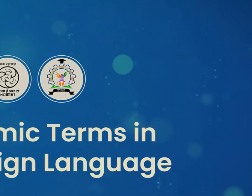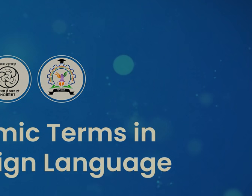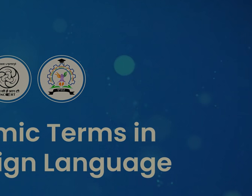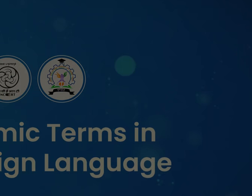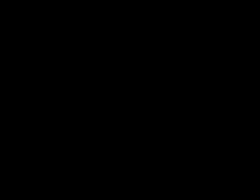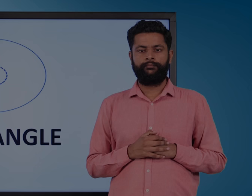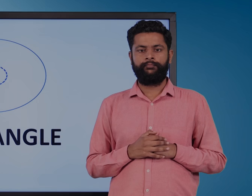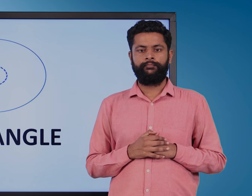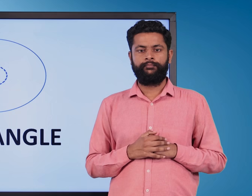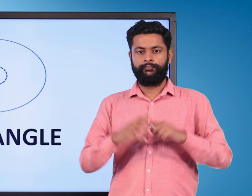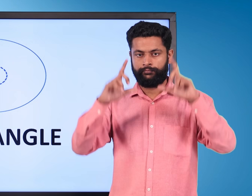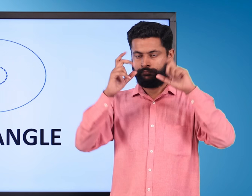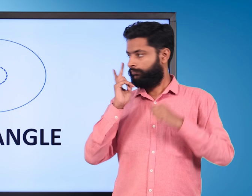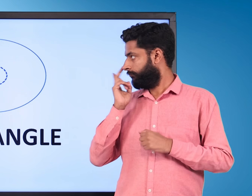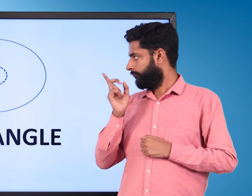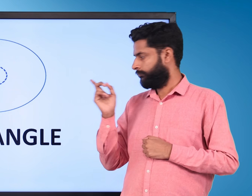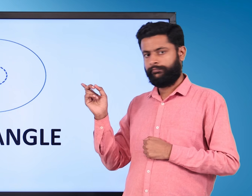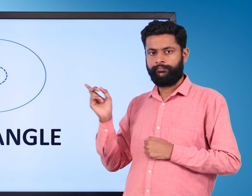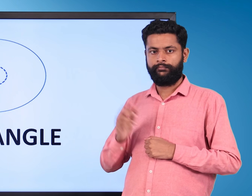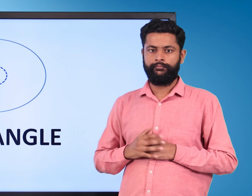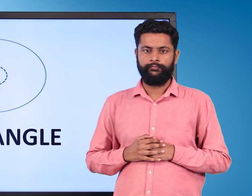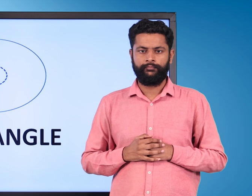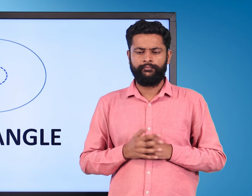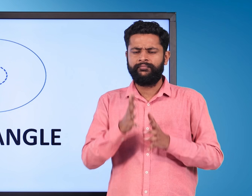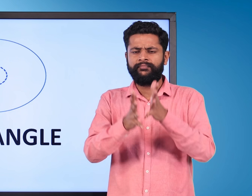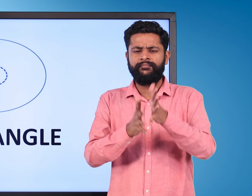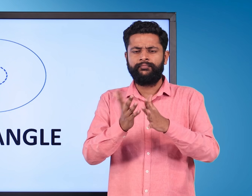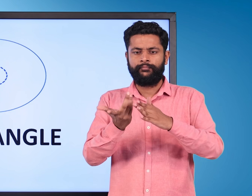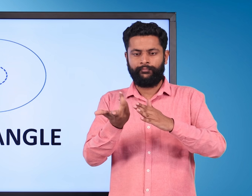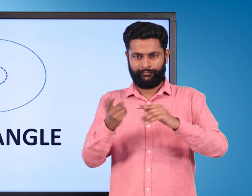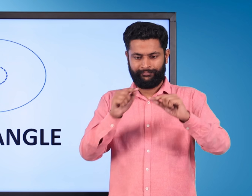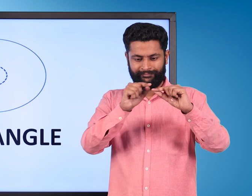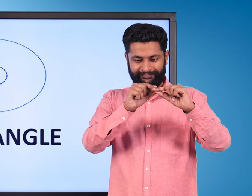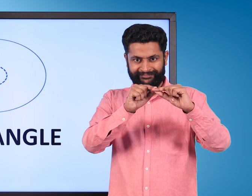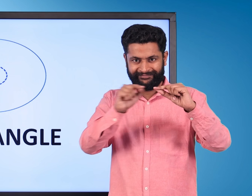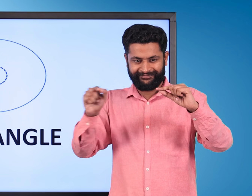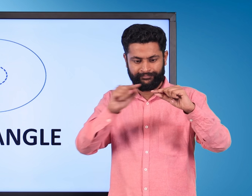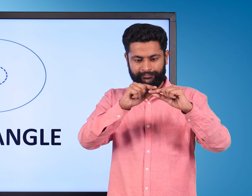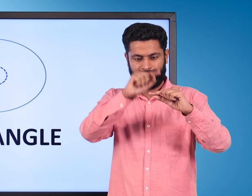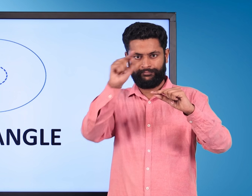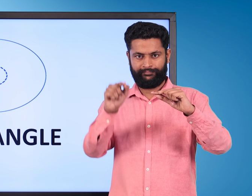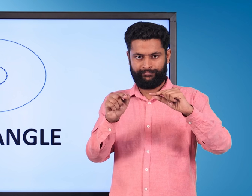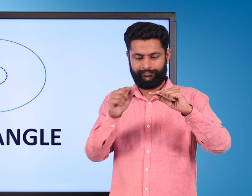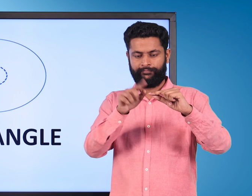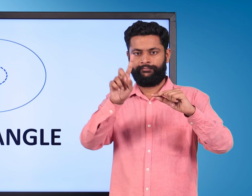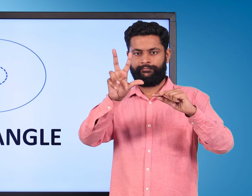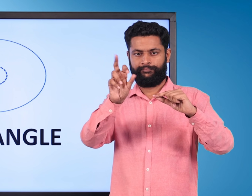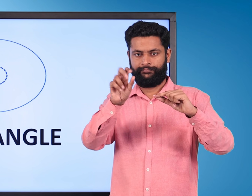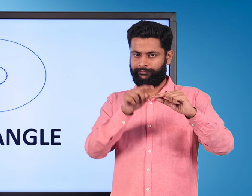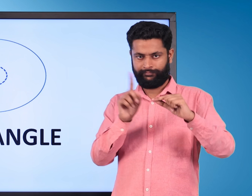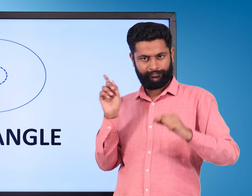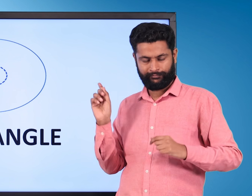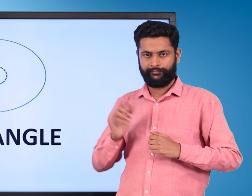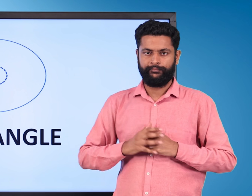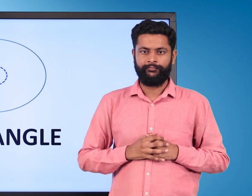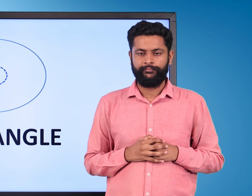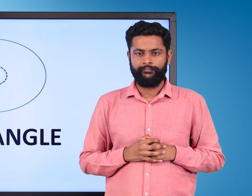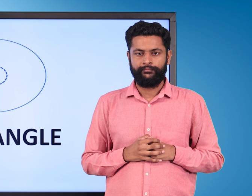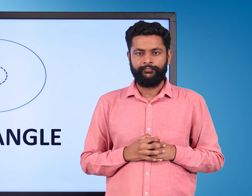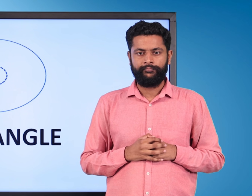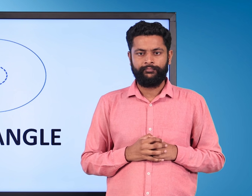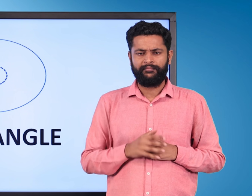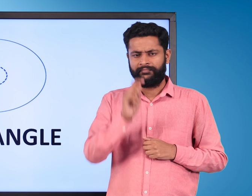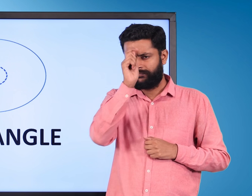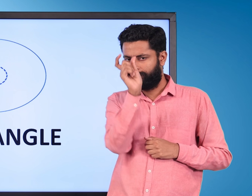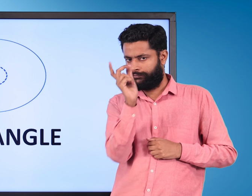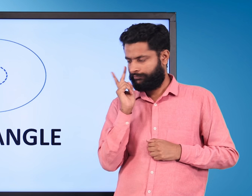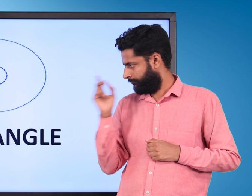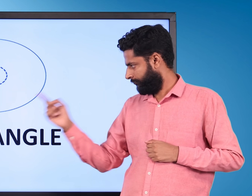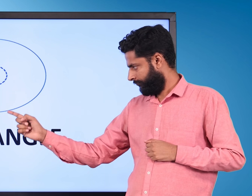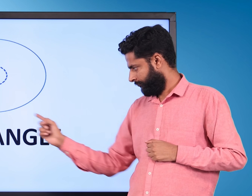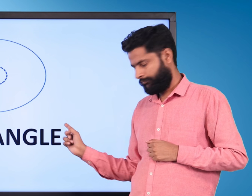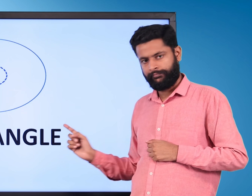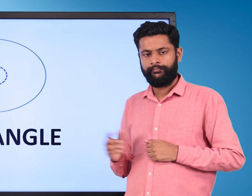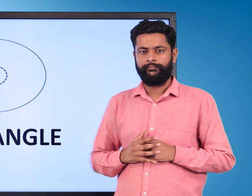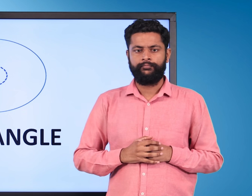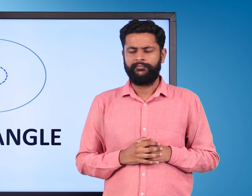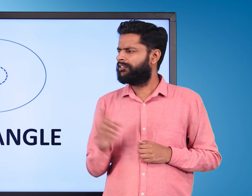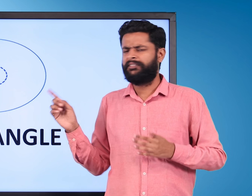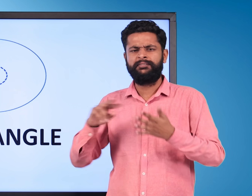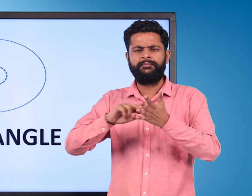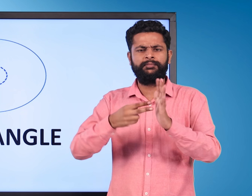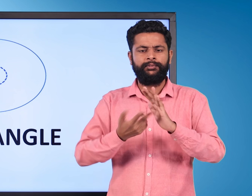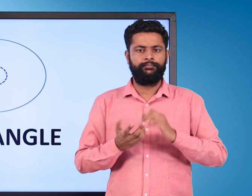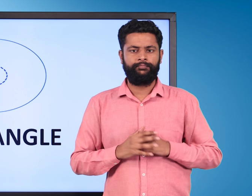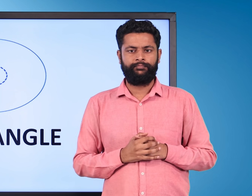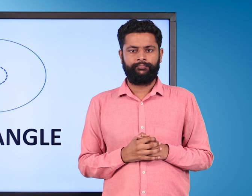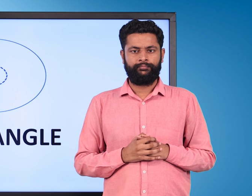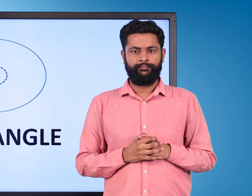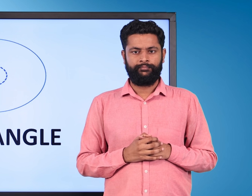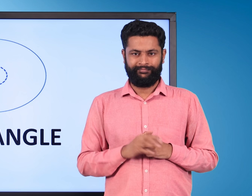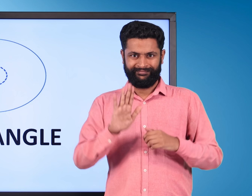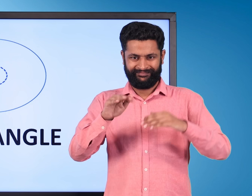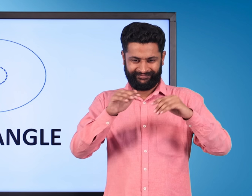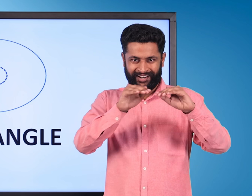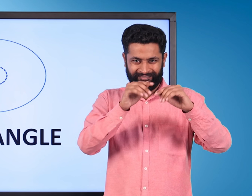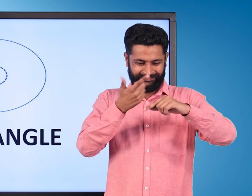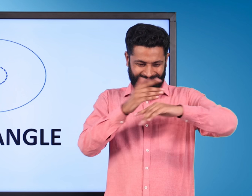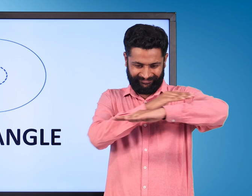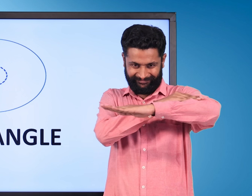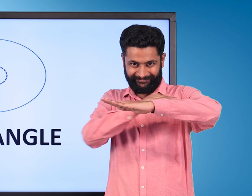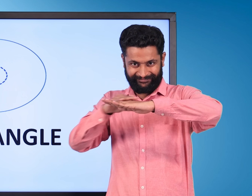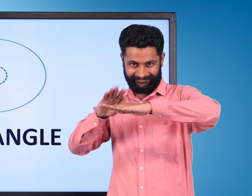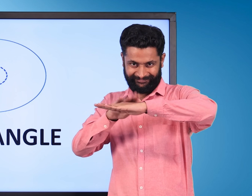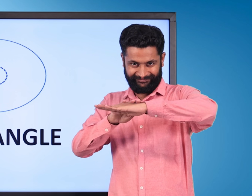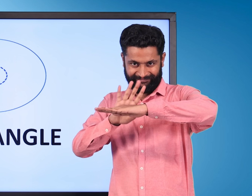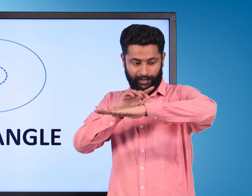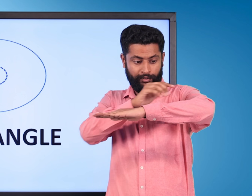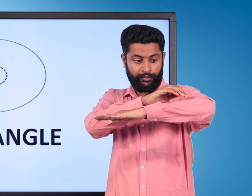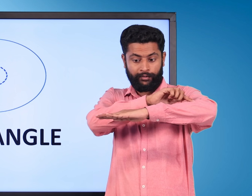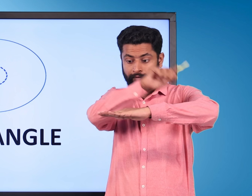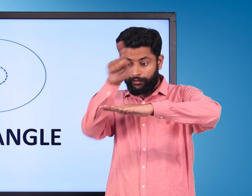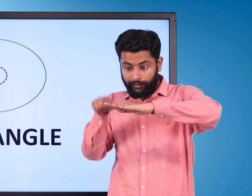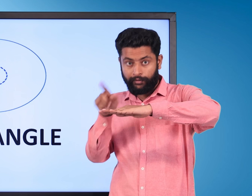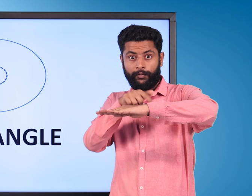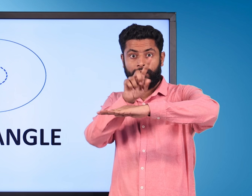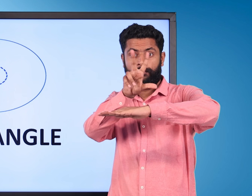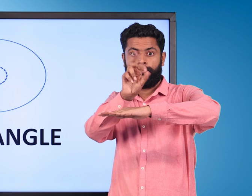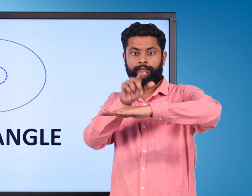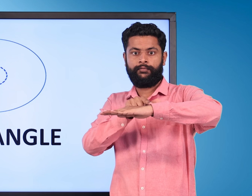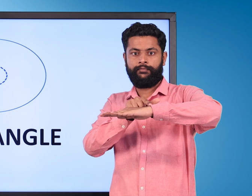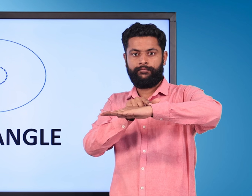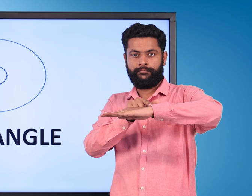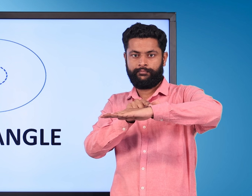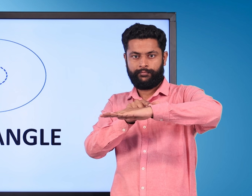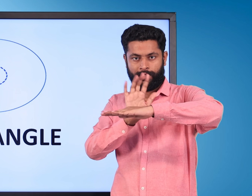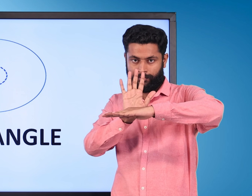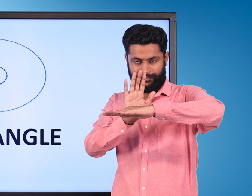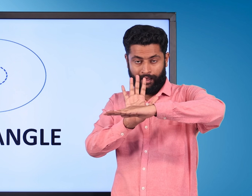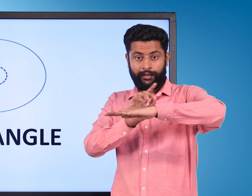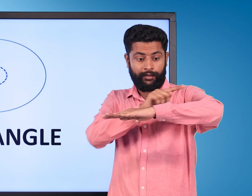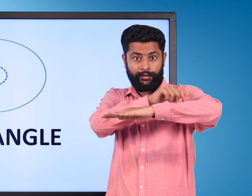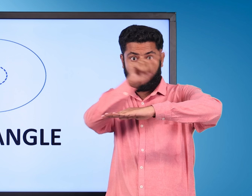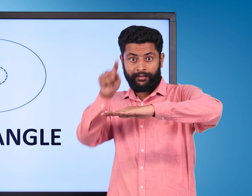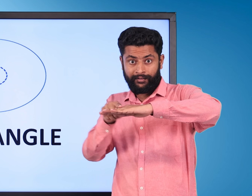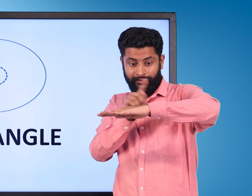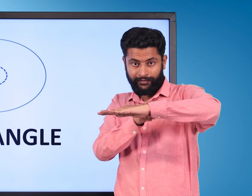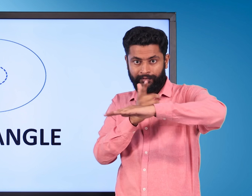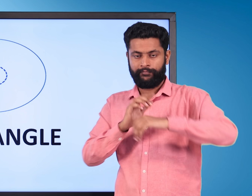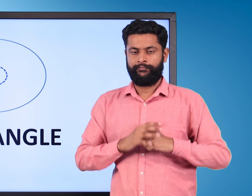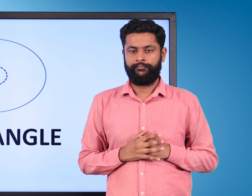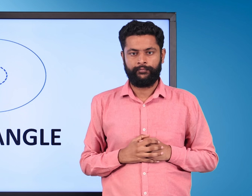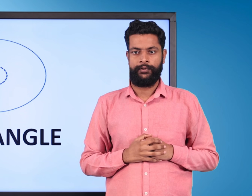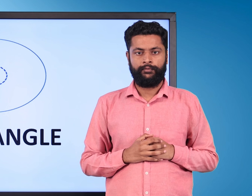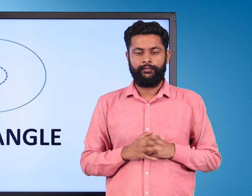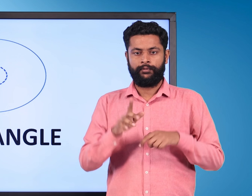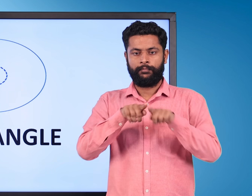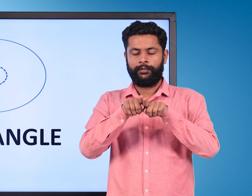This sign means straight angle A straight angle is ½ a revolution, i.e. 180 degrees.